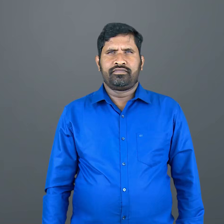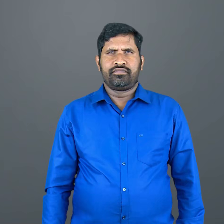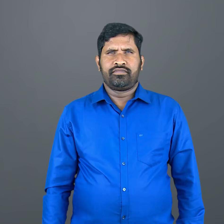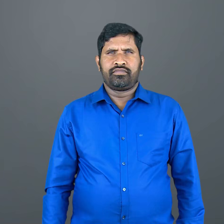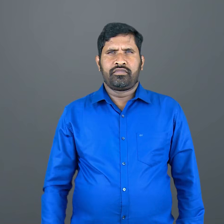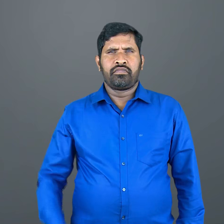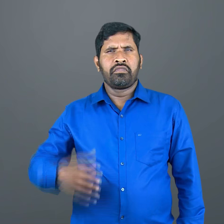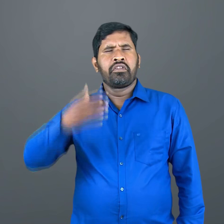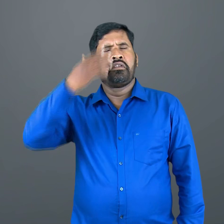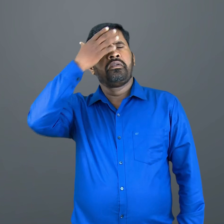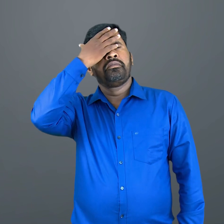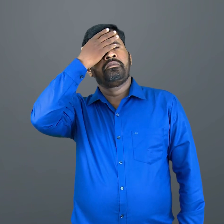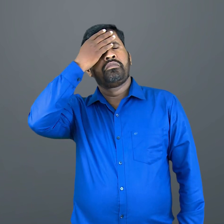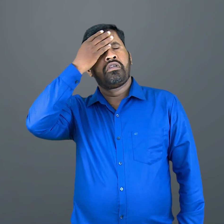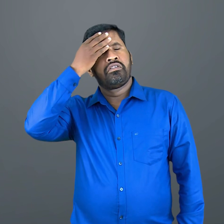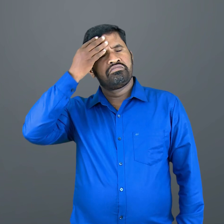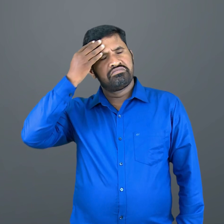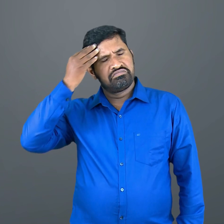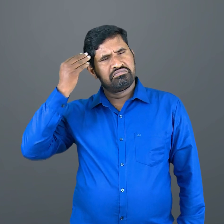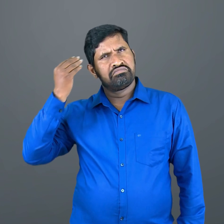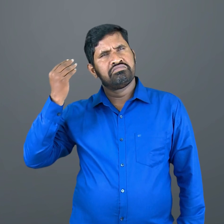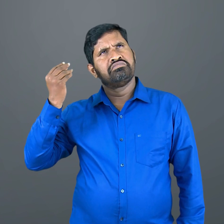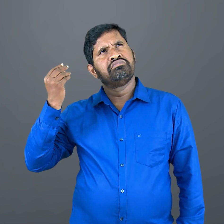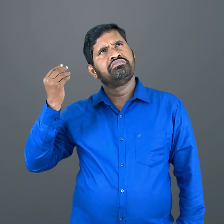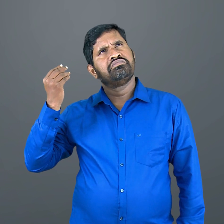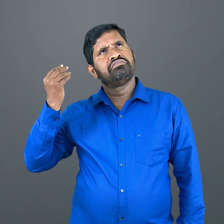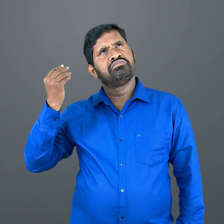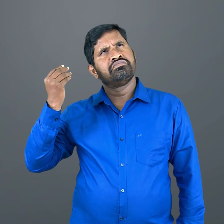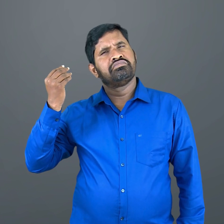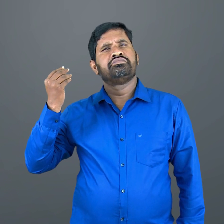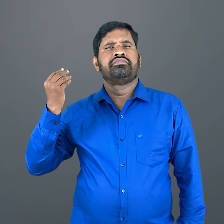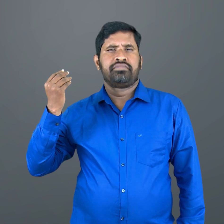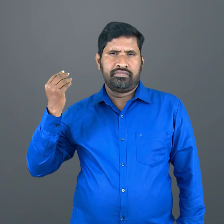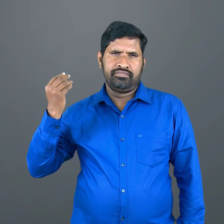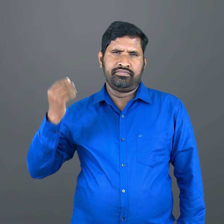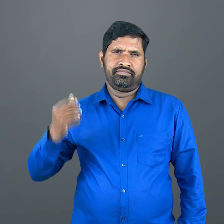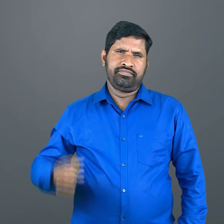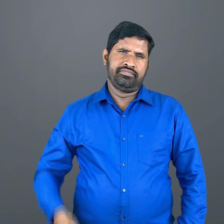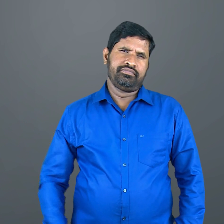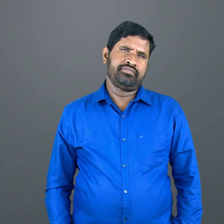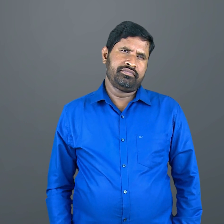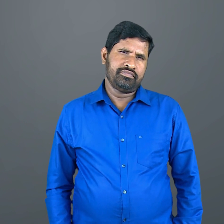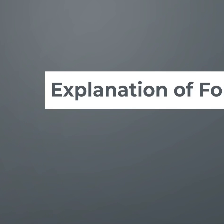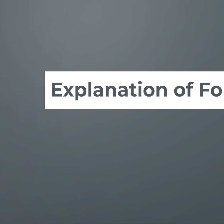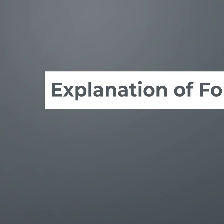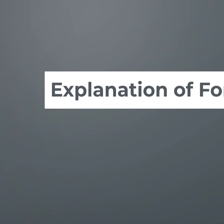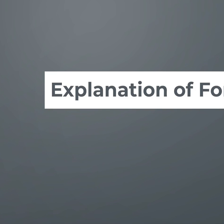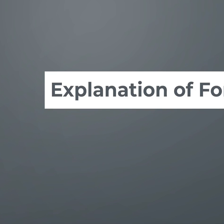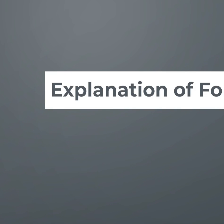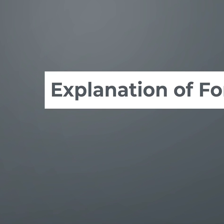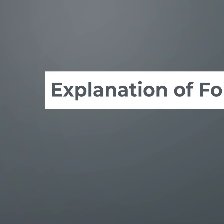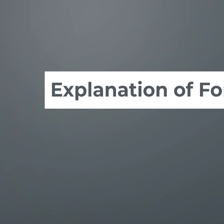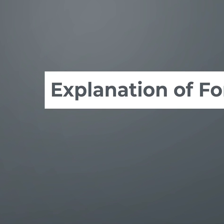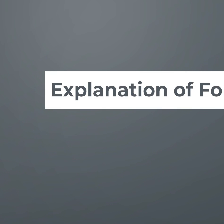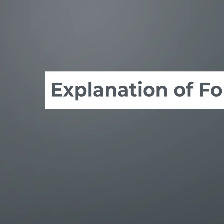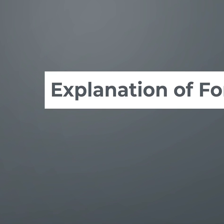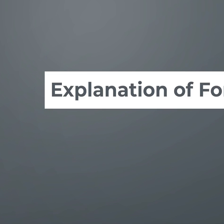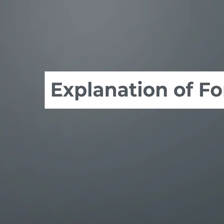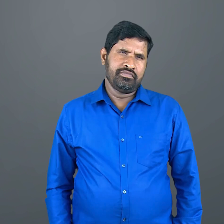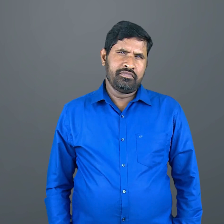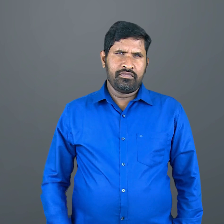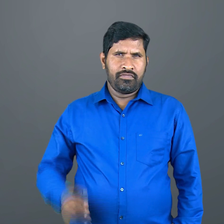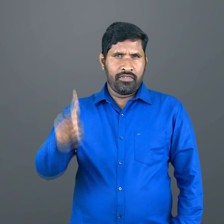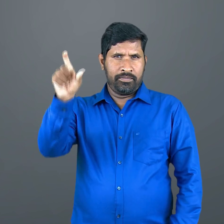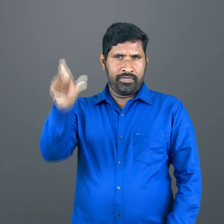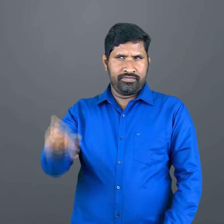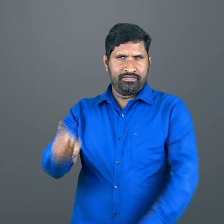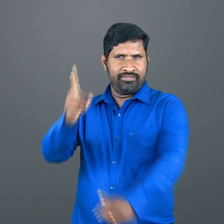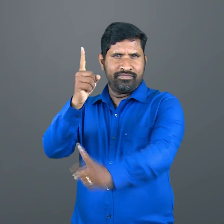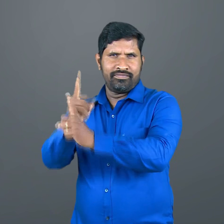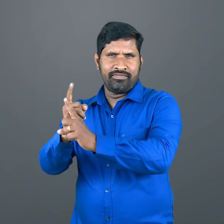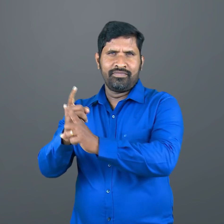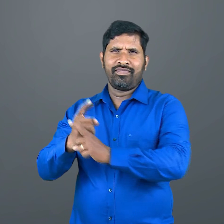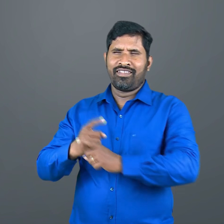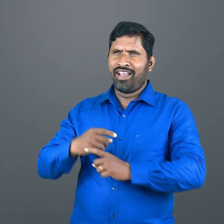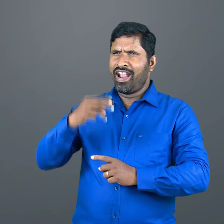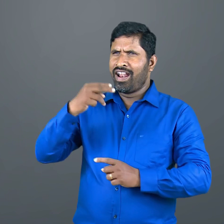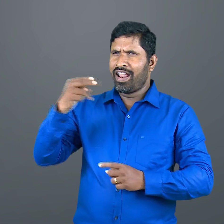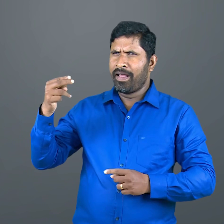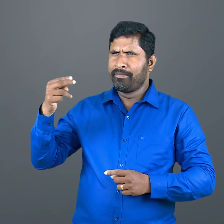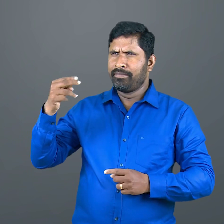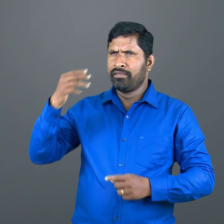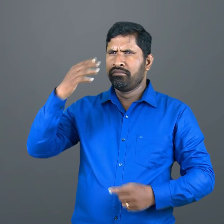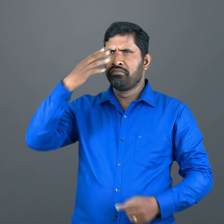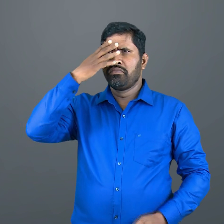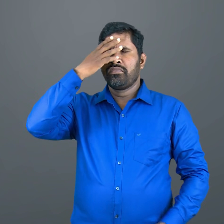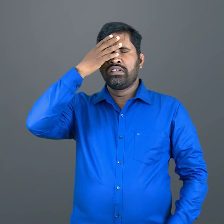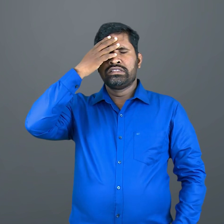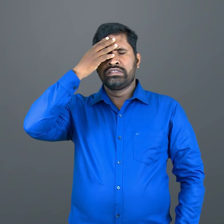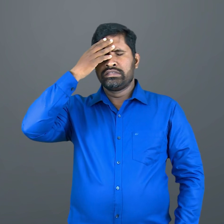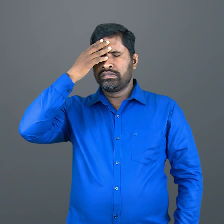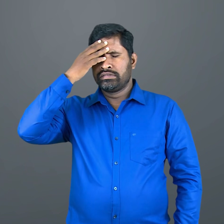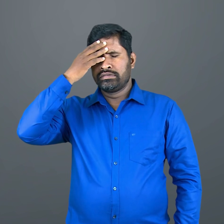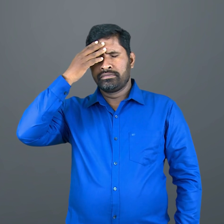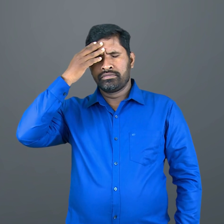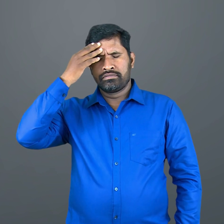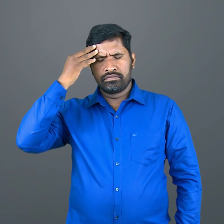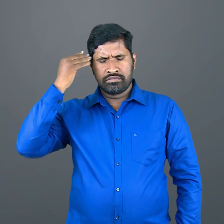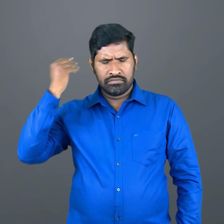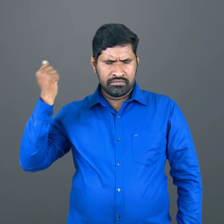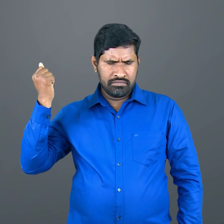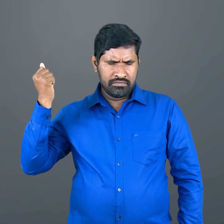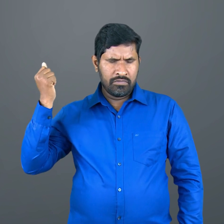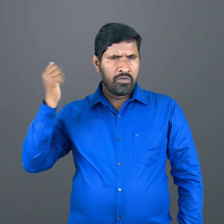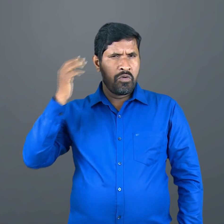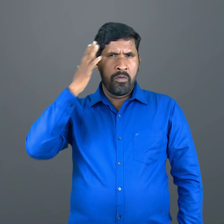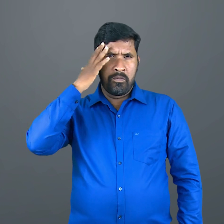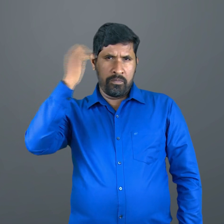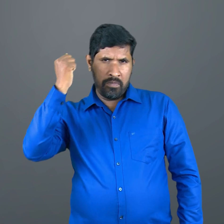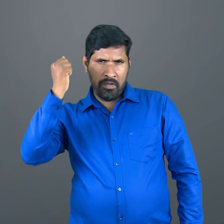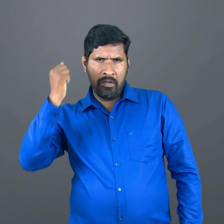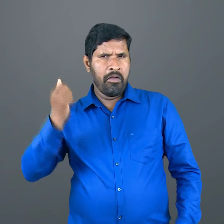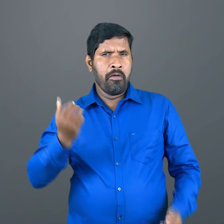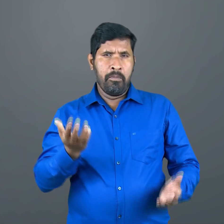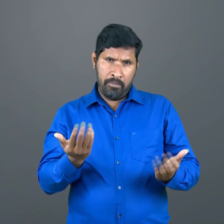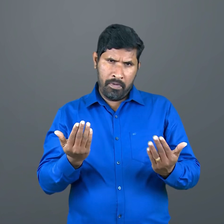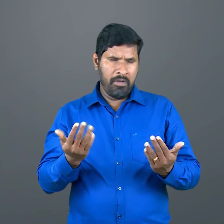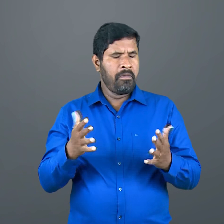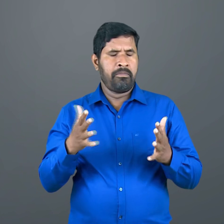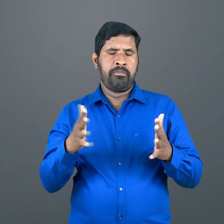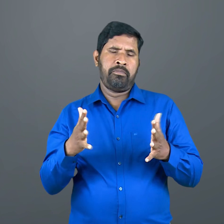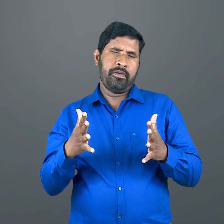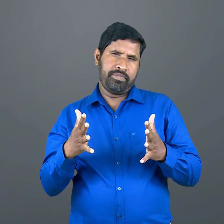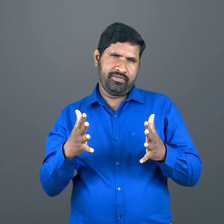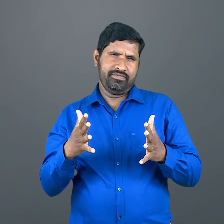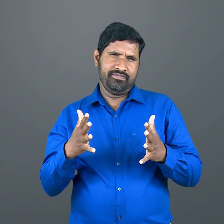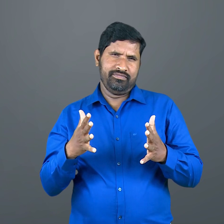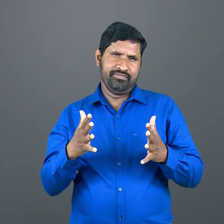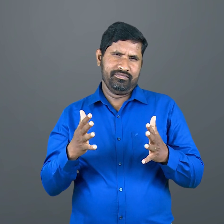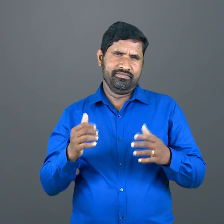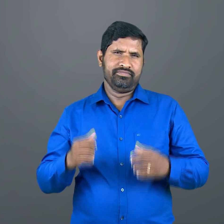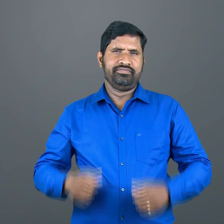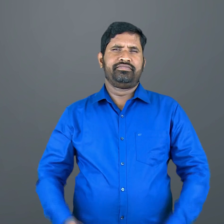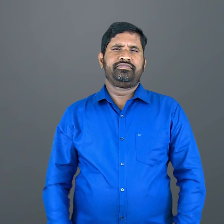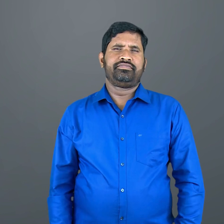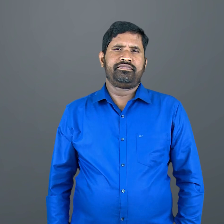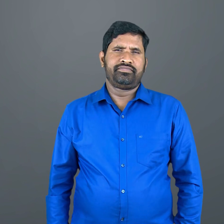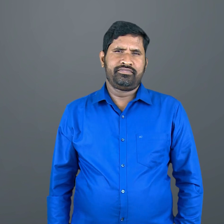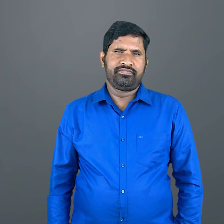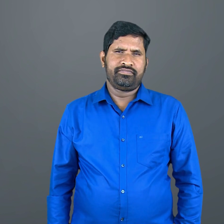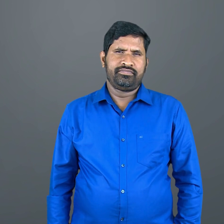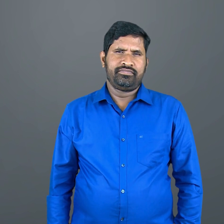Forgetfulness